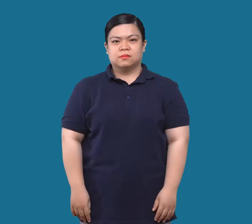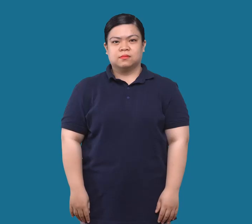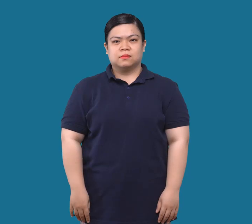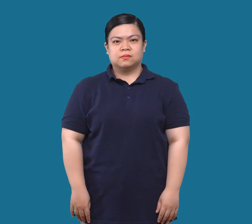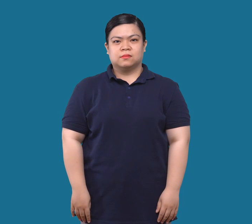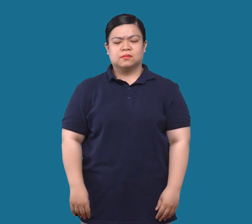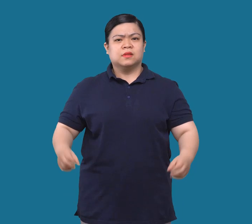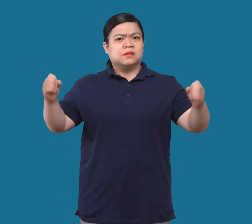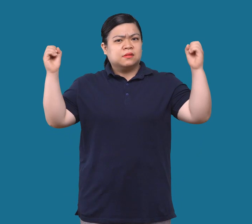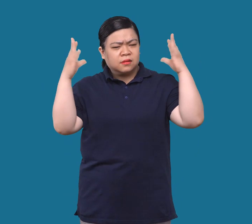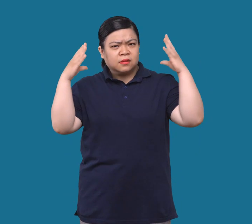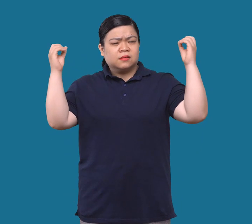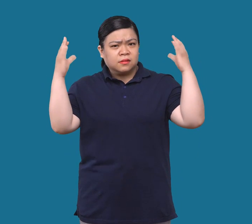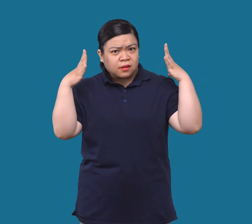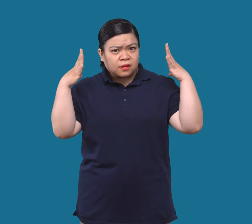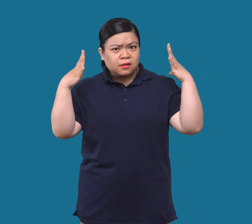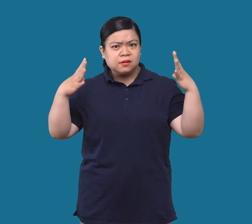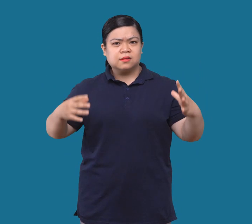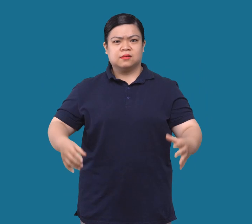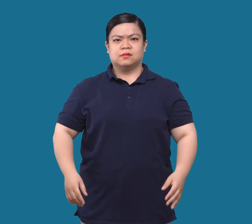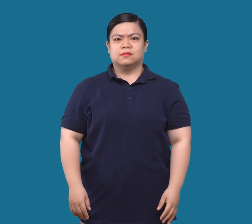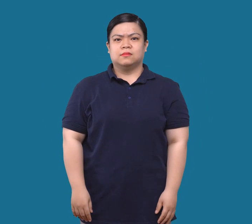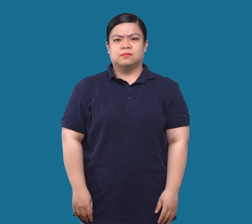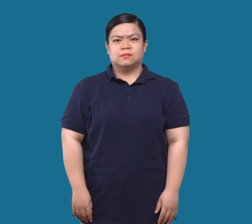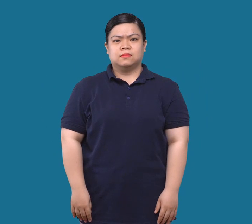sấm sét